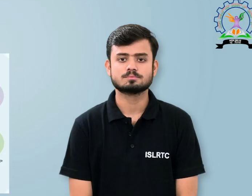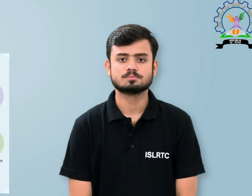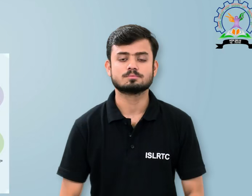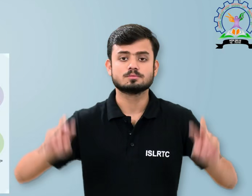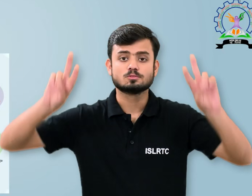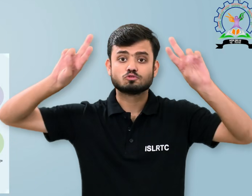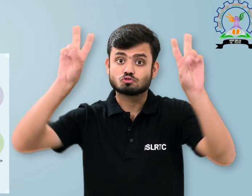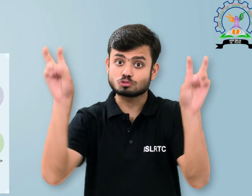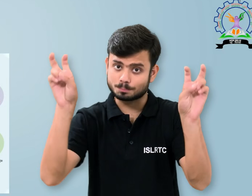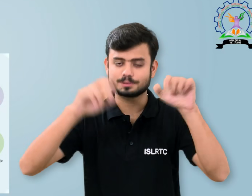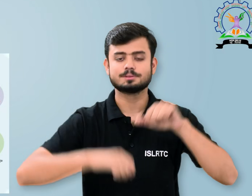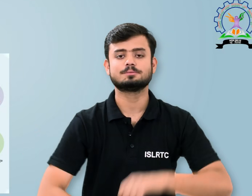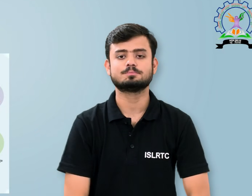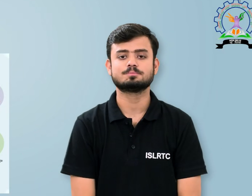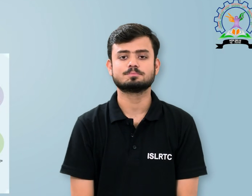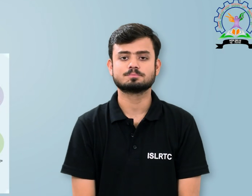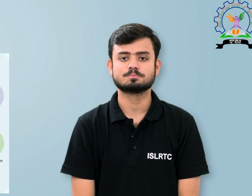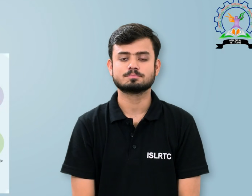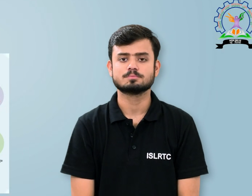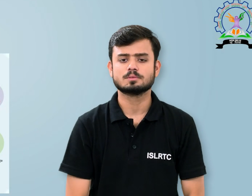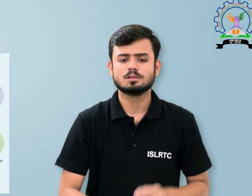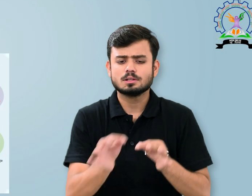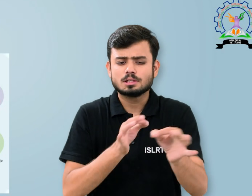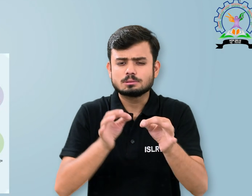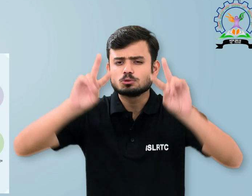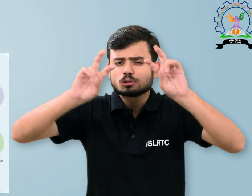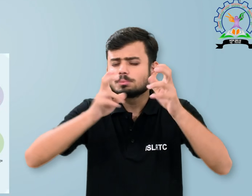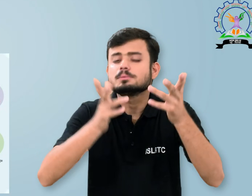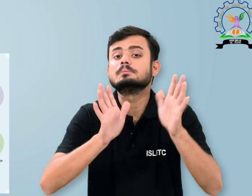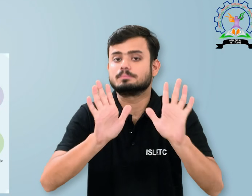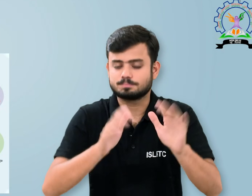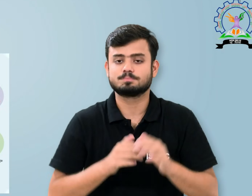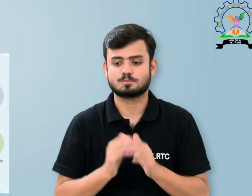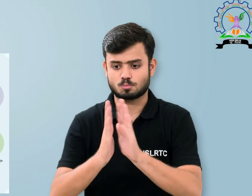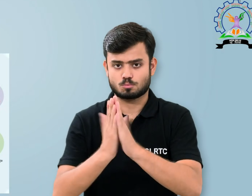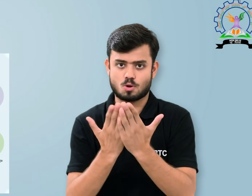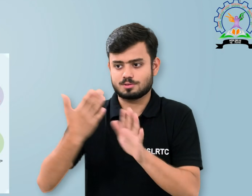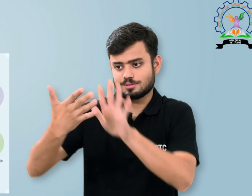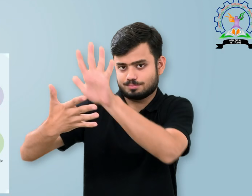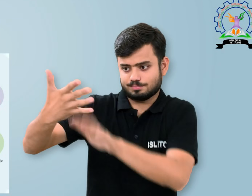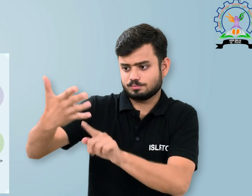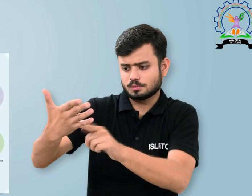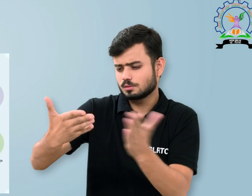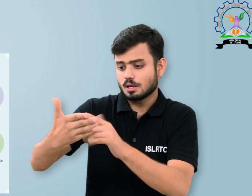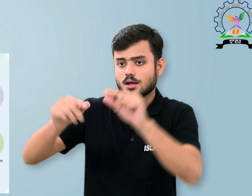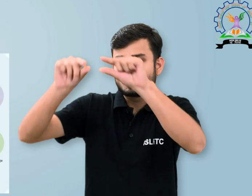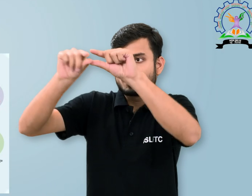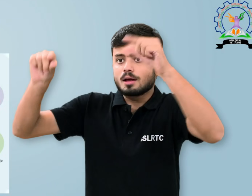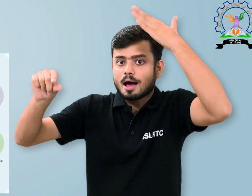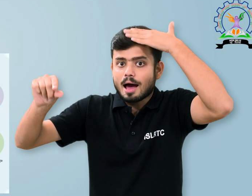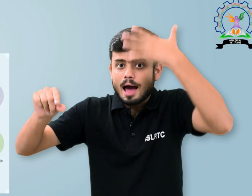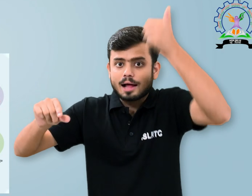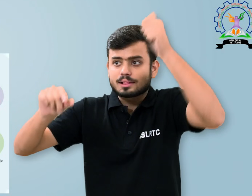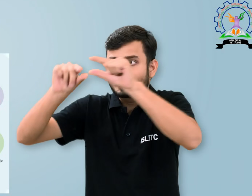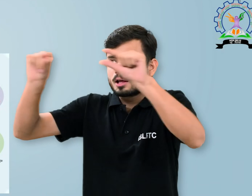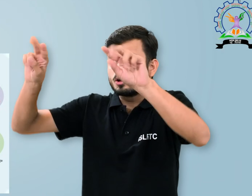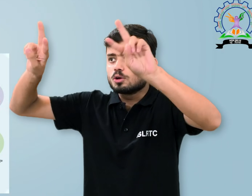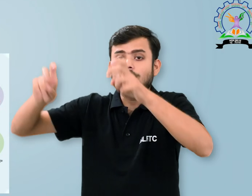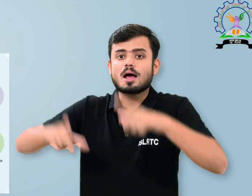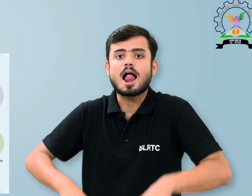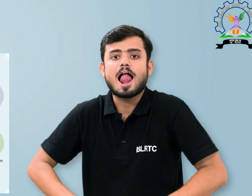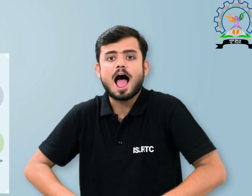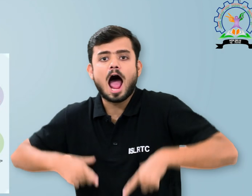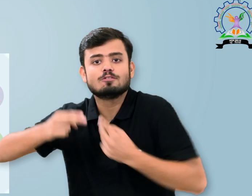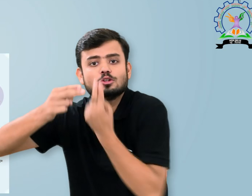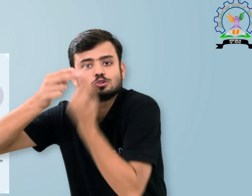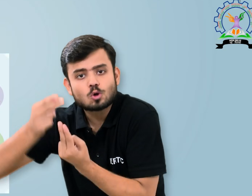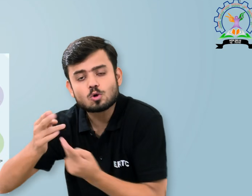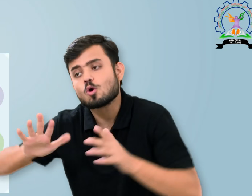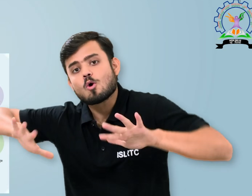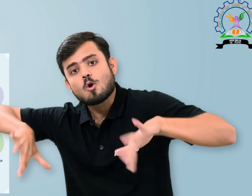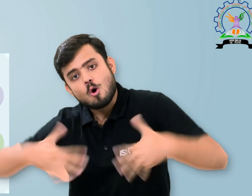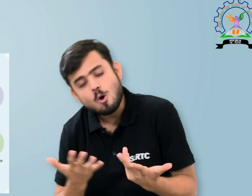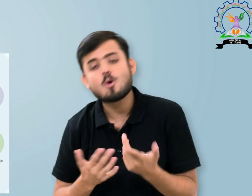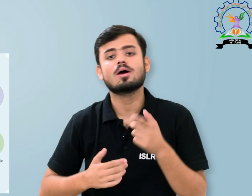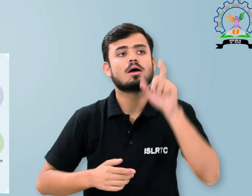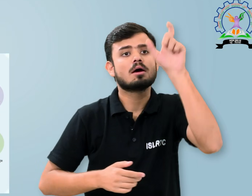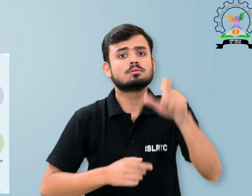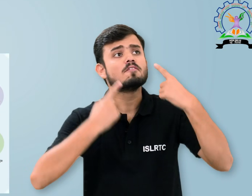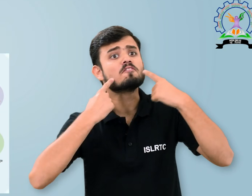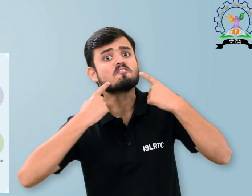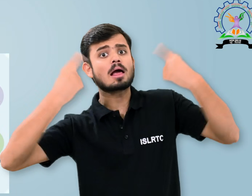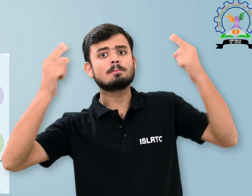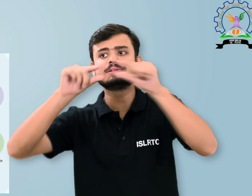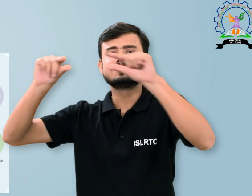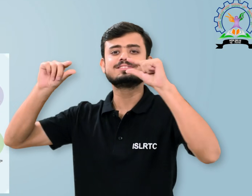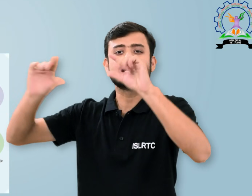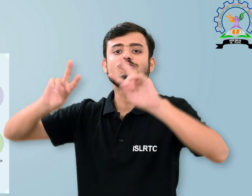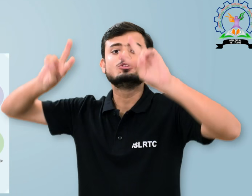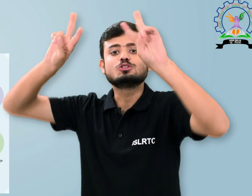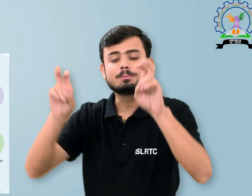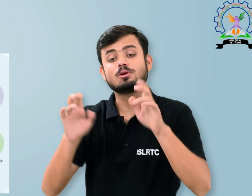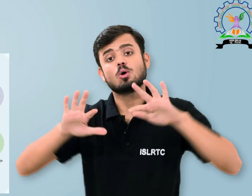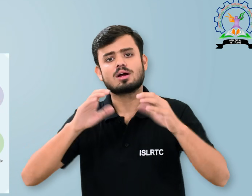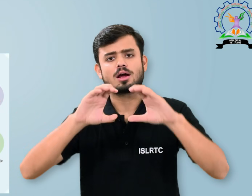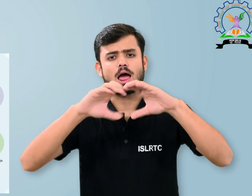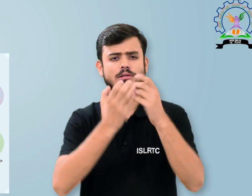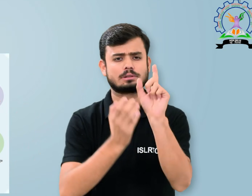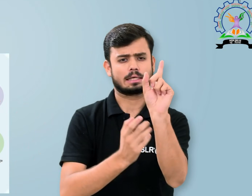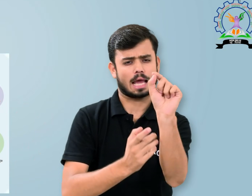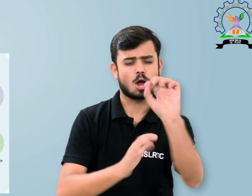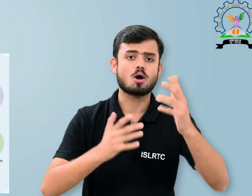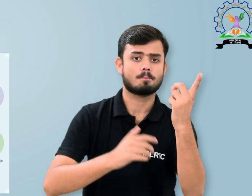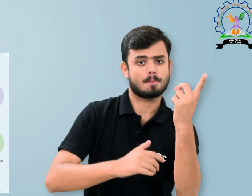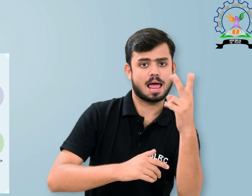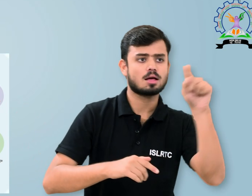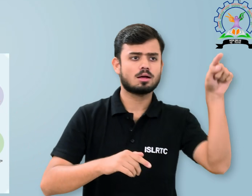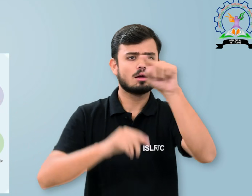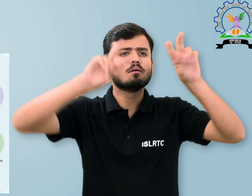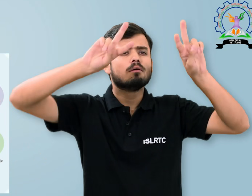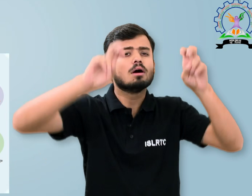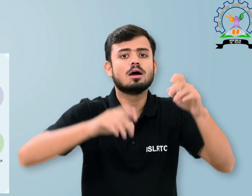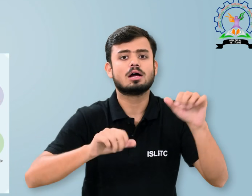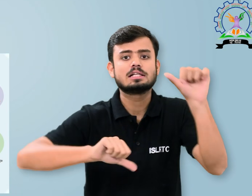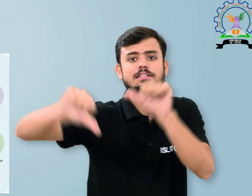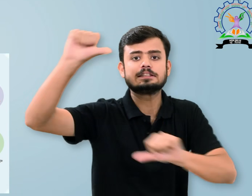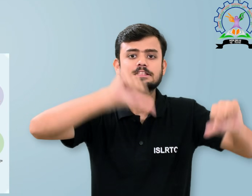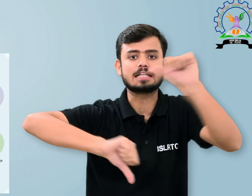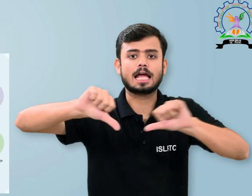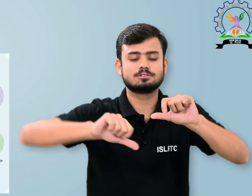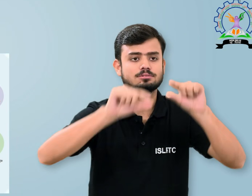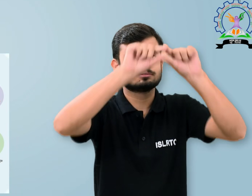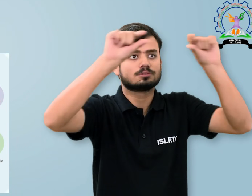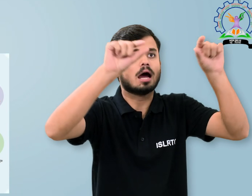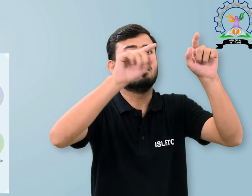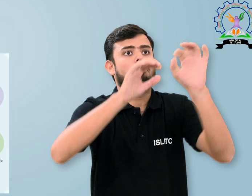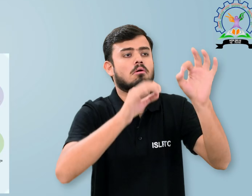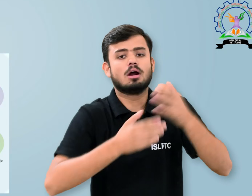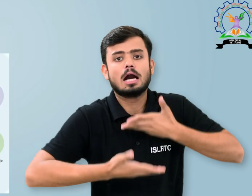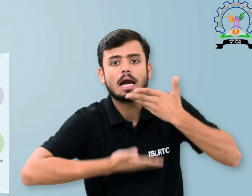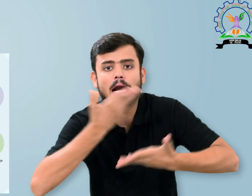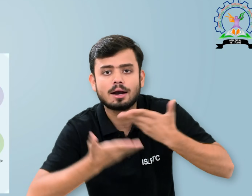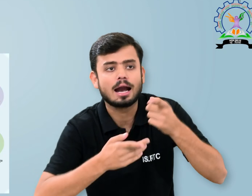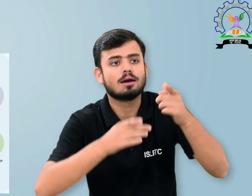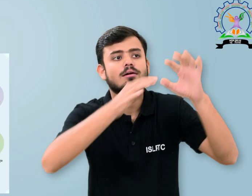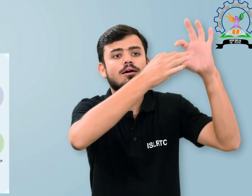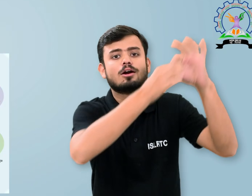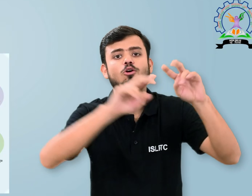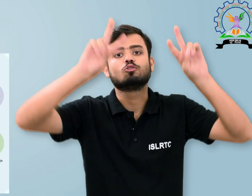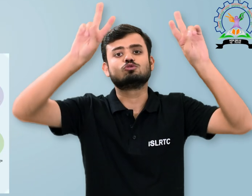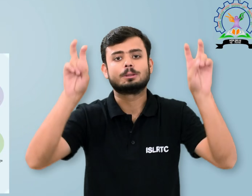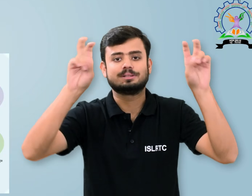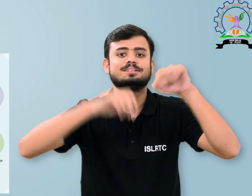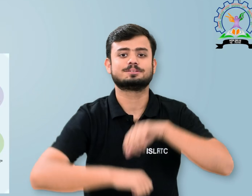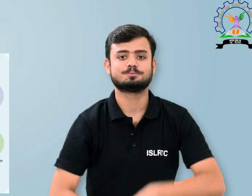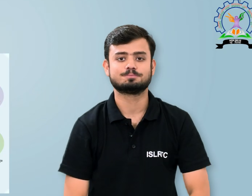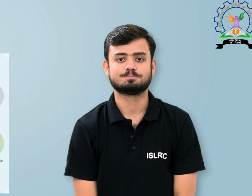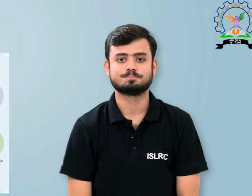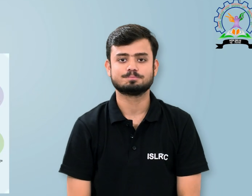Theme The main idea or underlying message in a literary work.